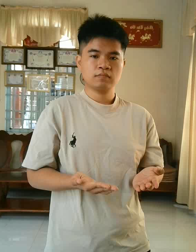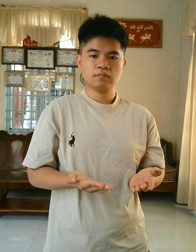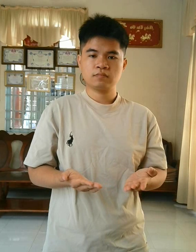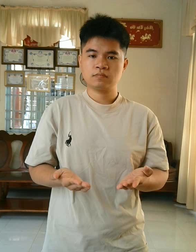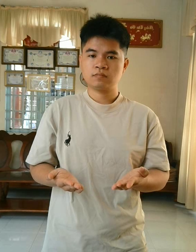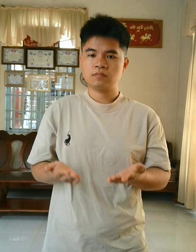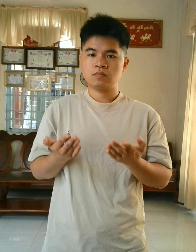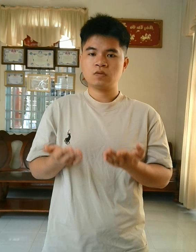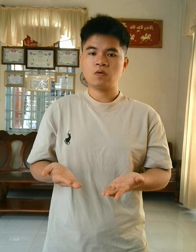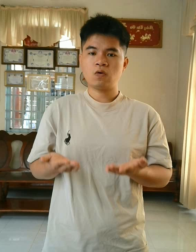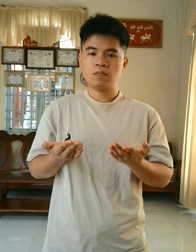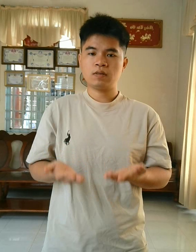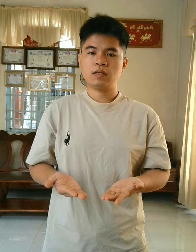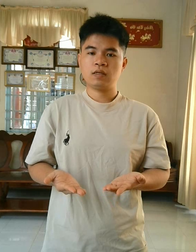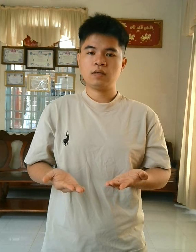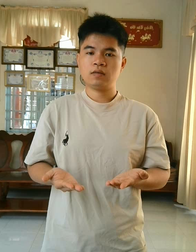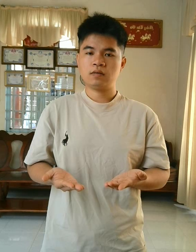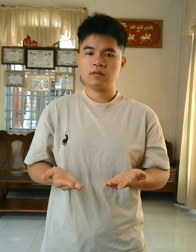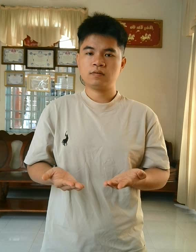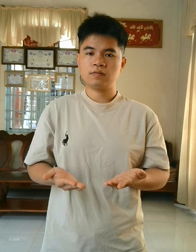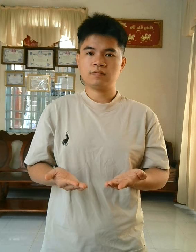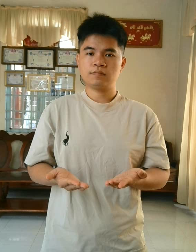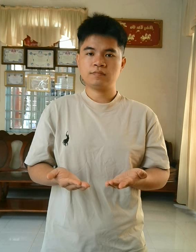hom nay